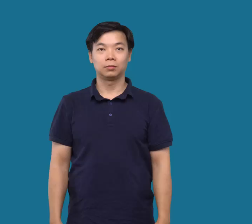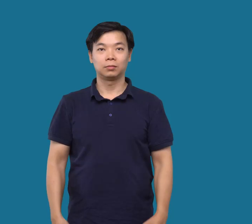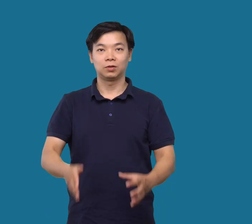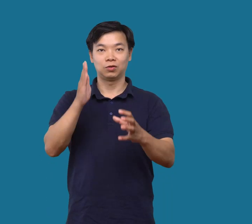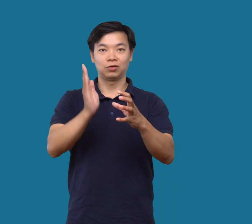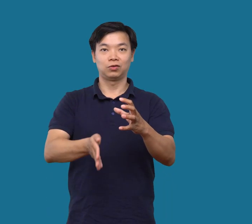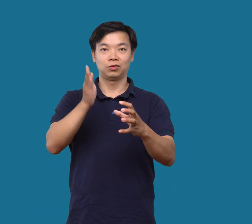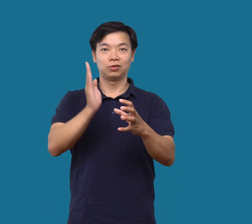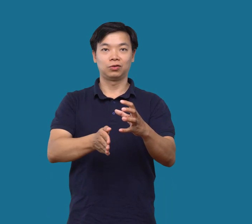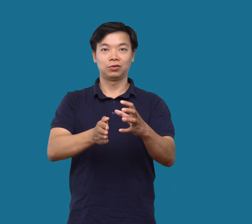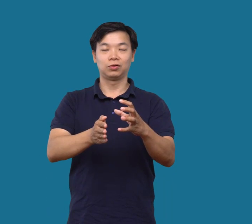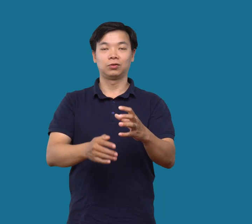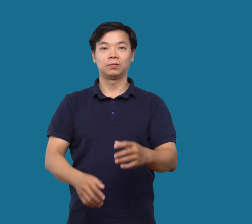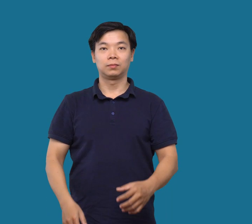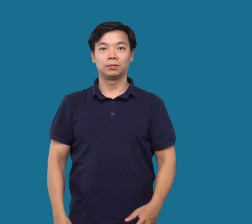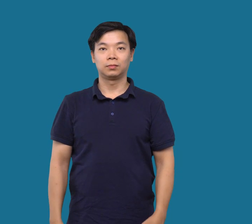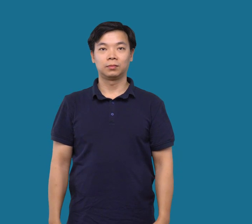quả dừa